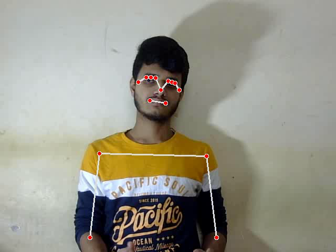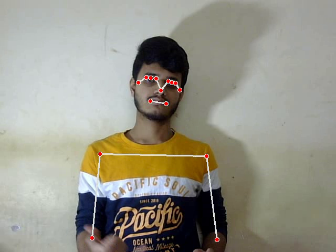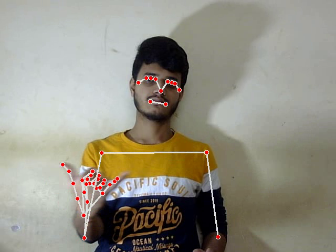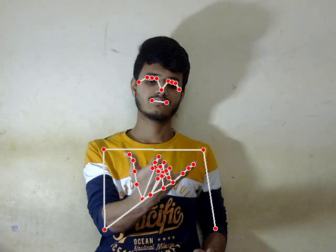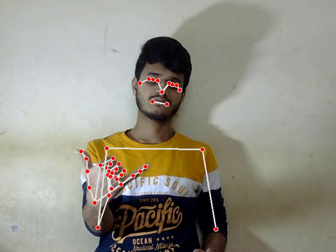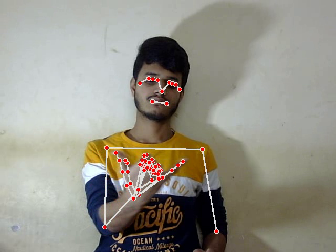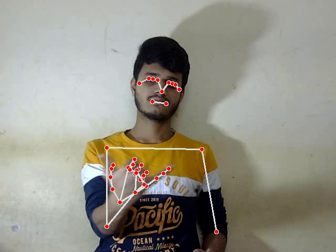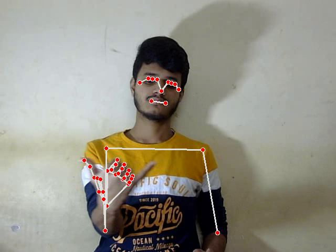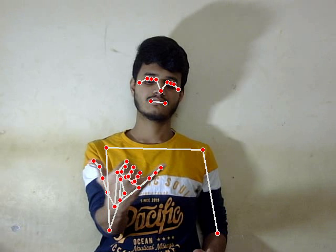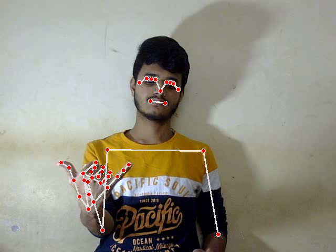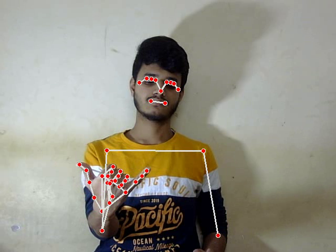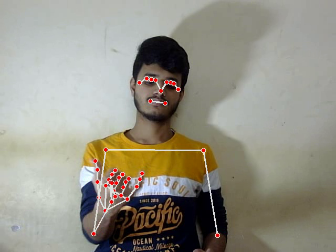same